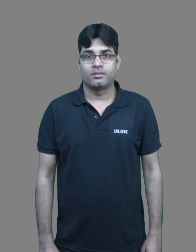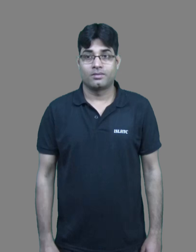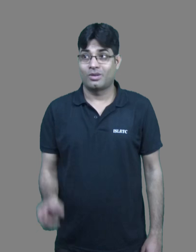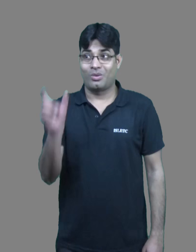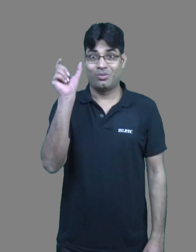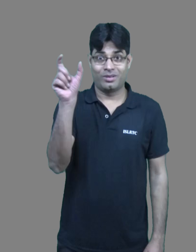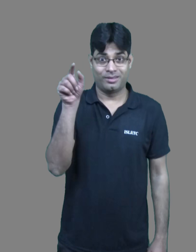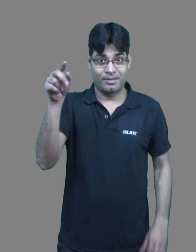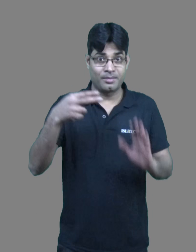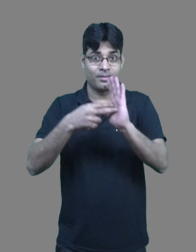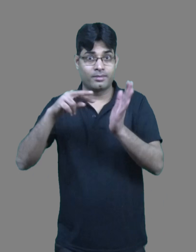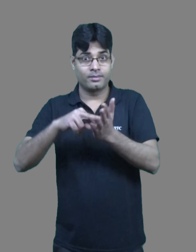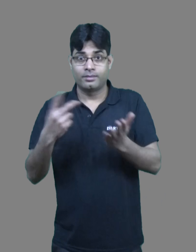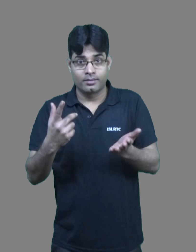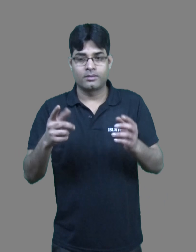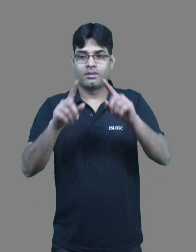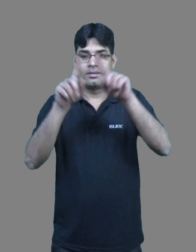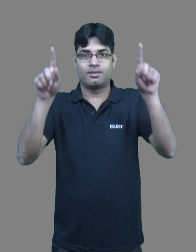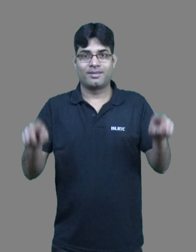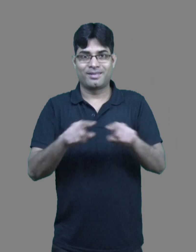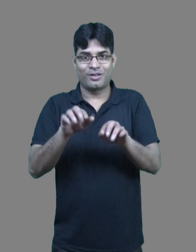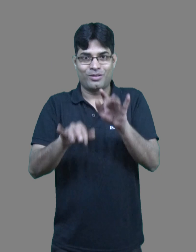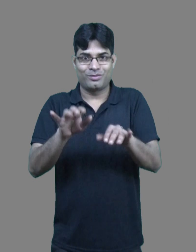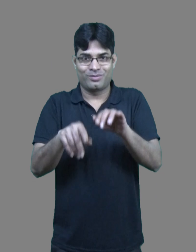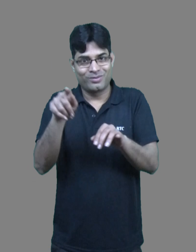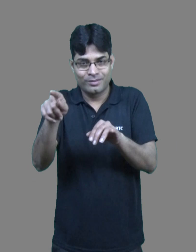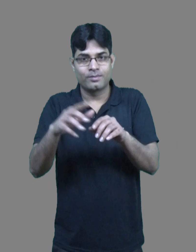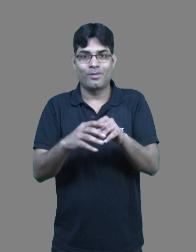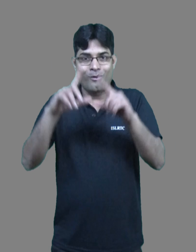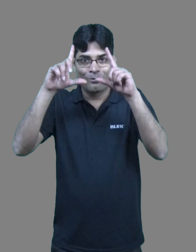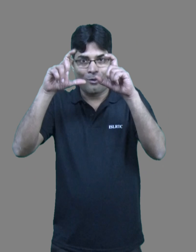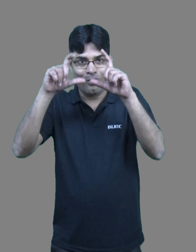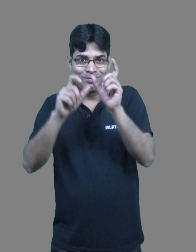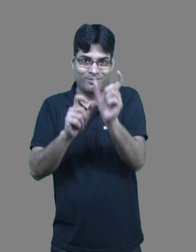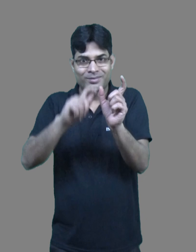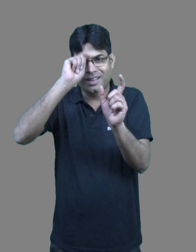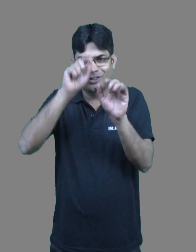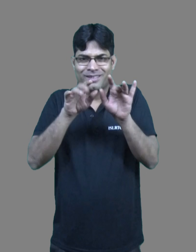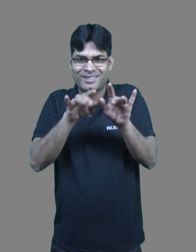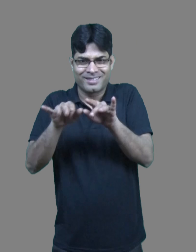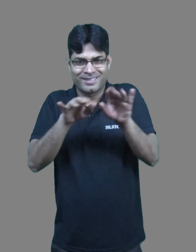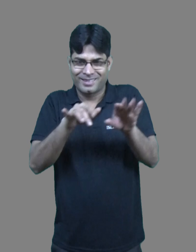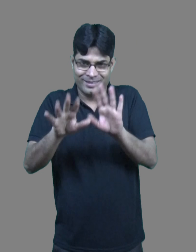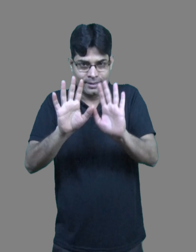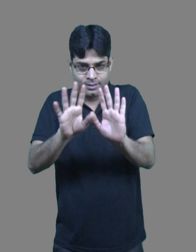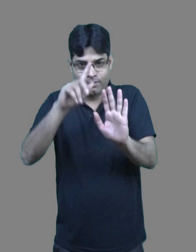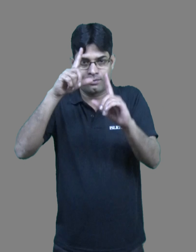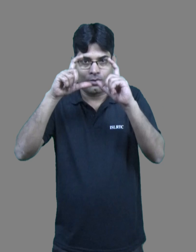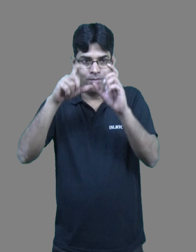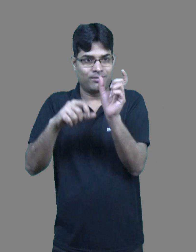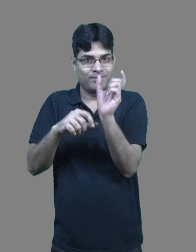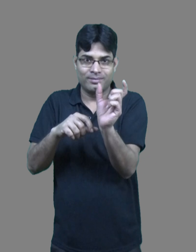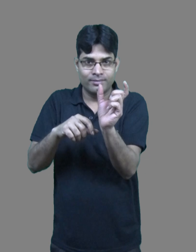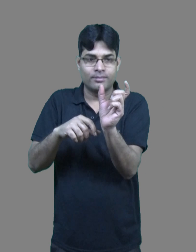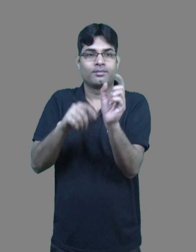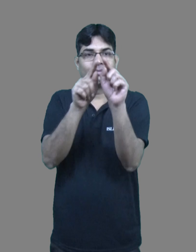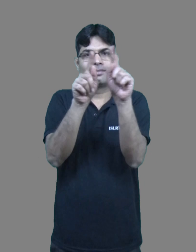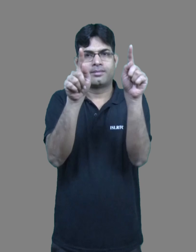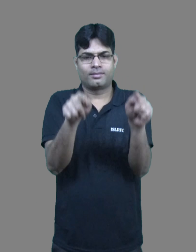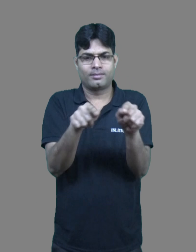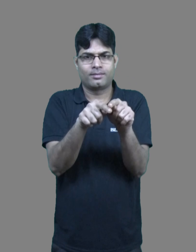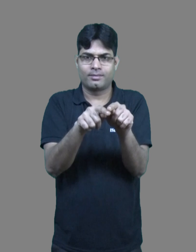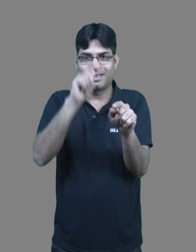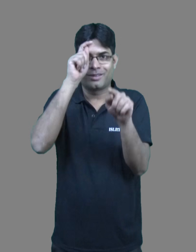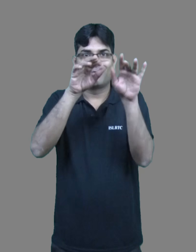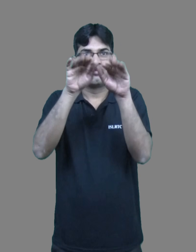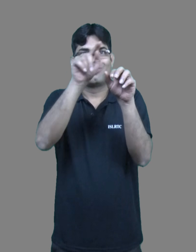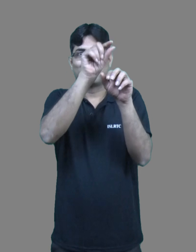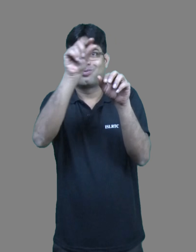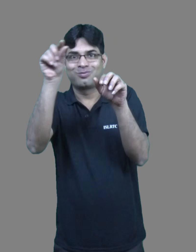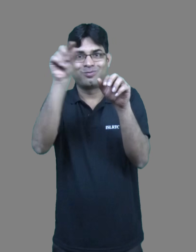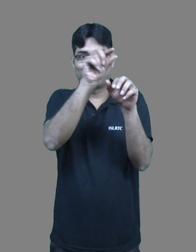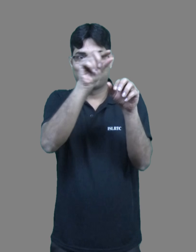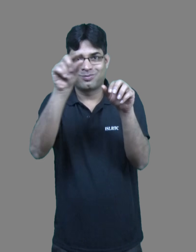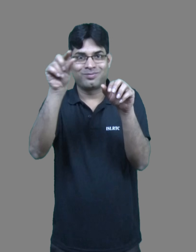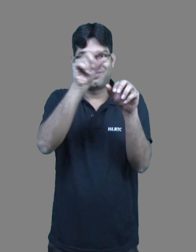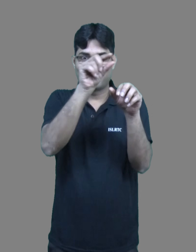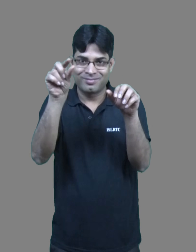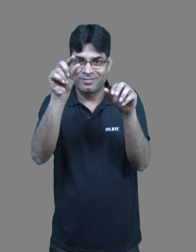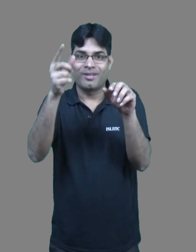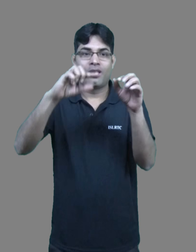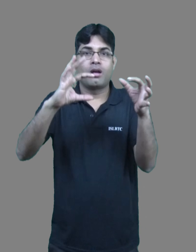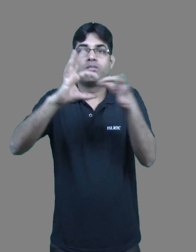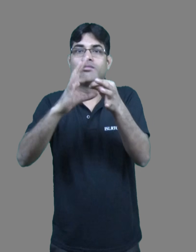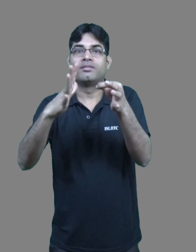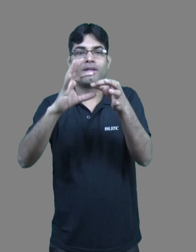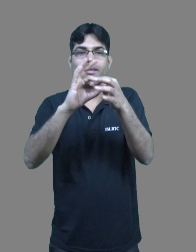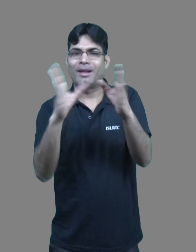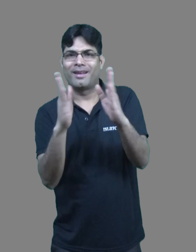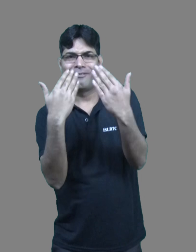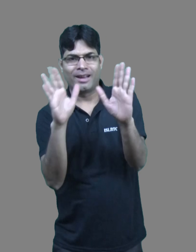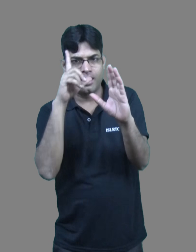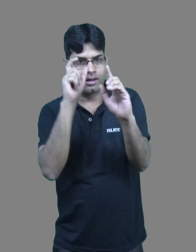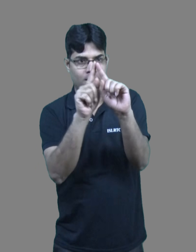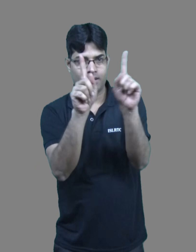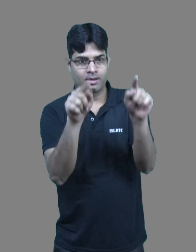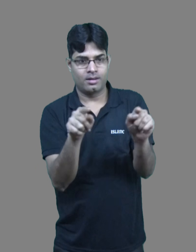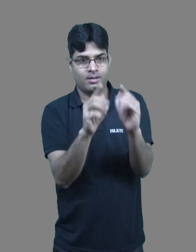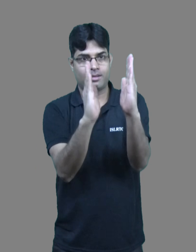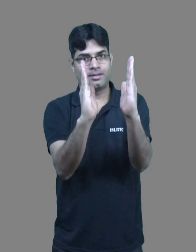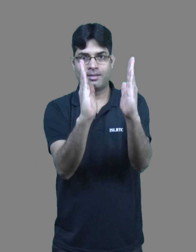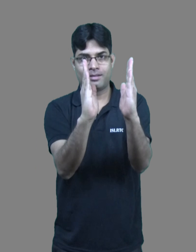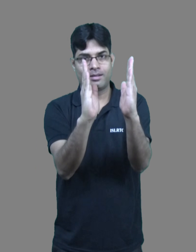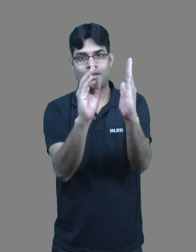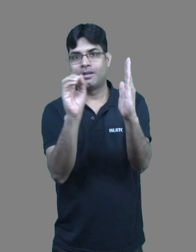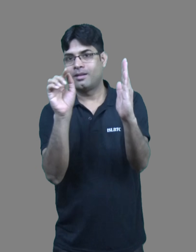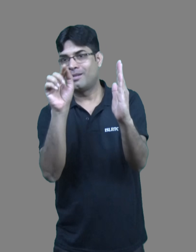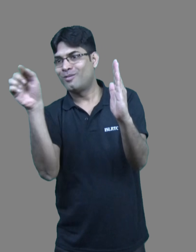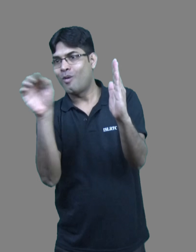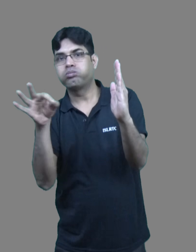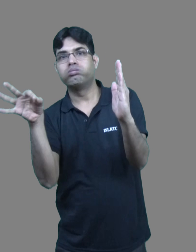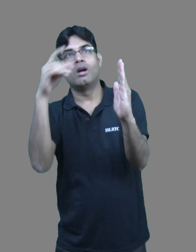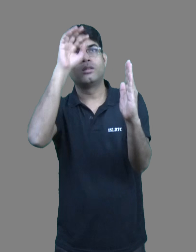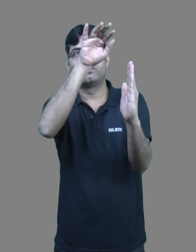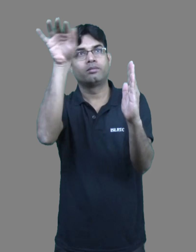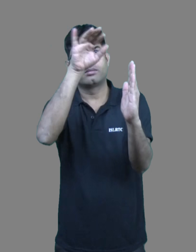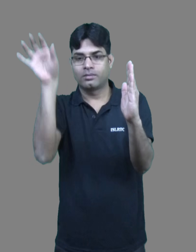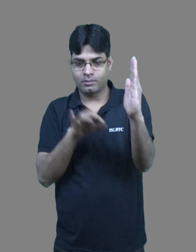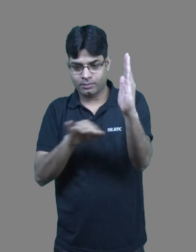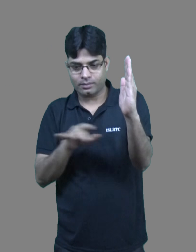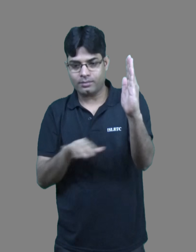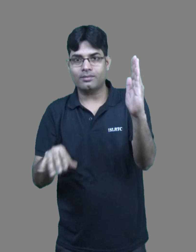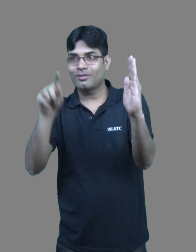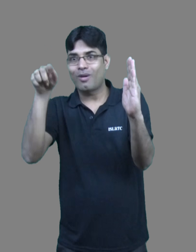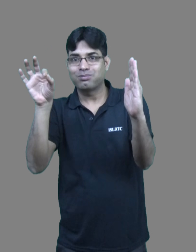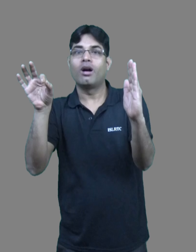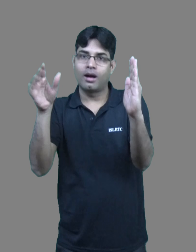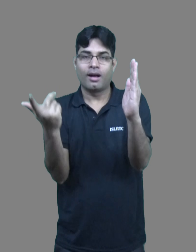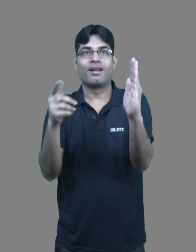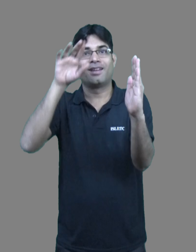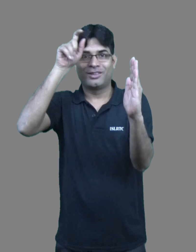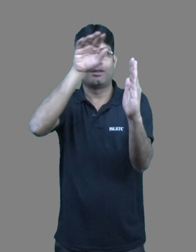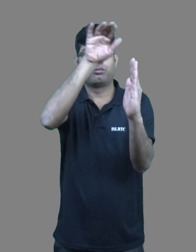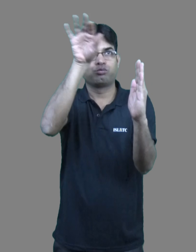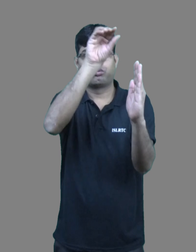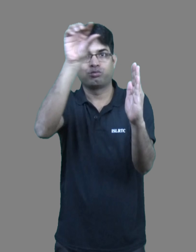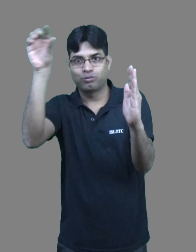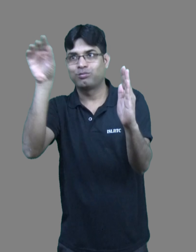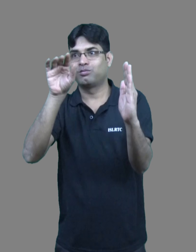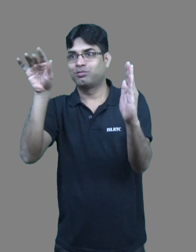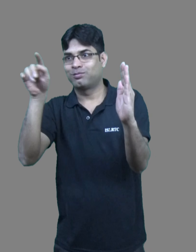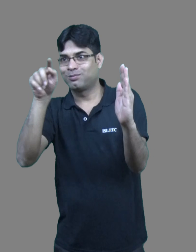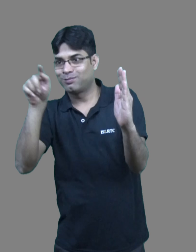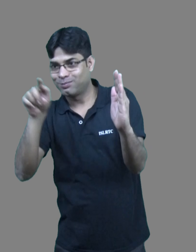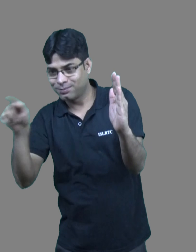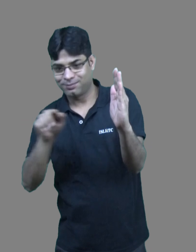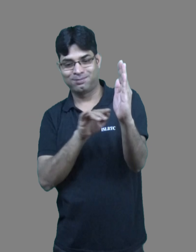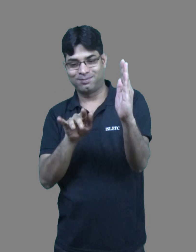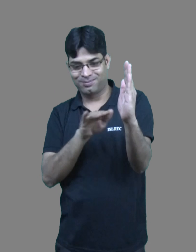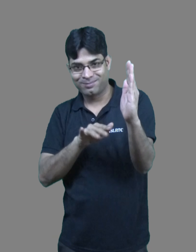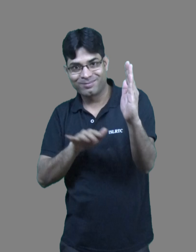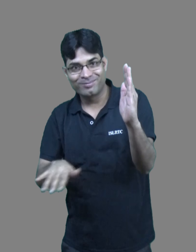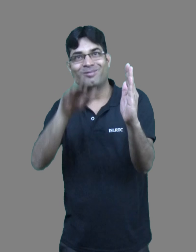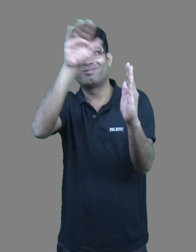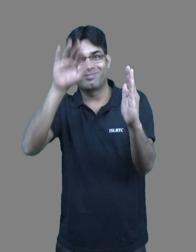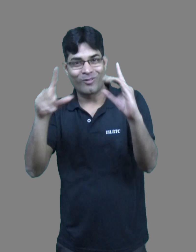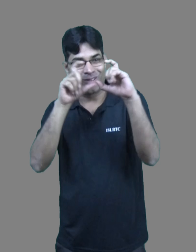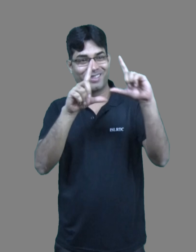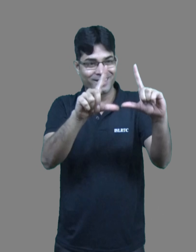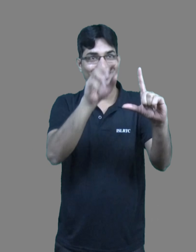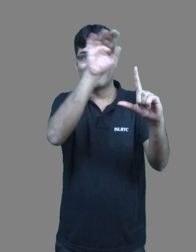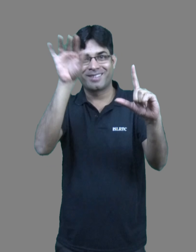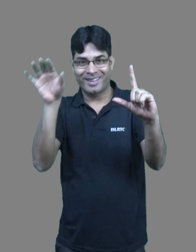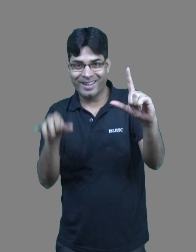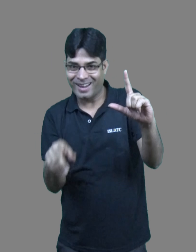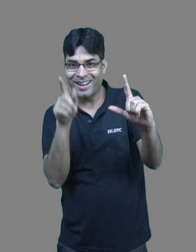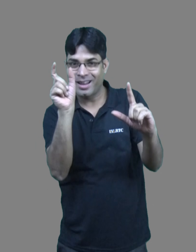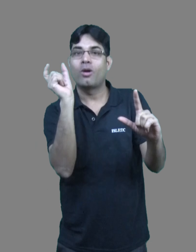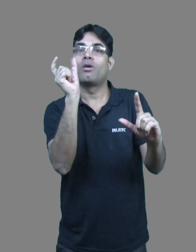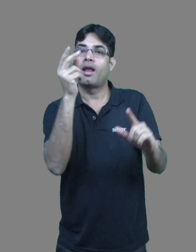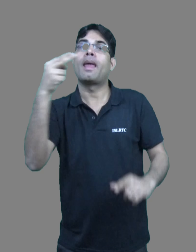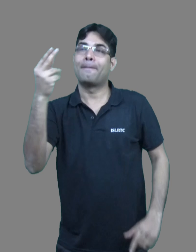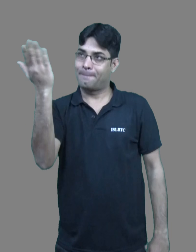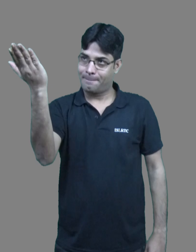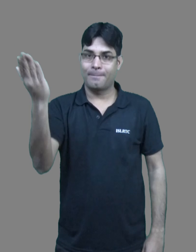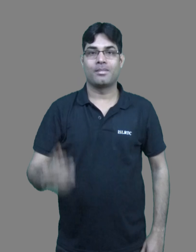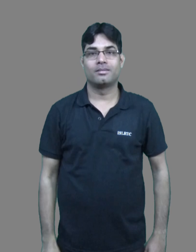Floating Graphics